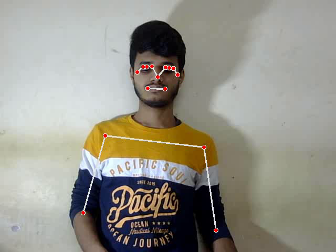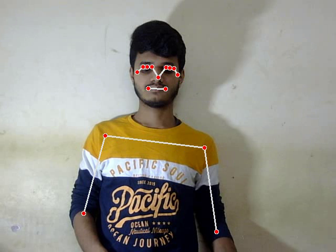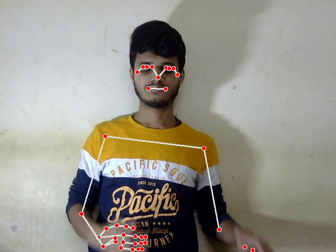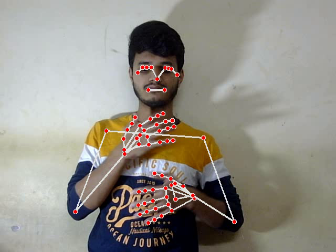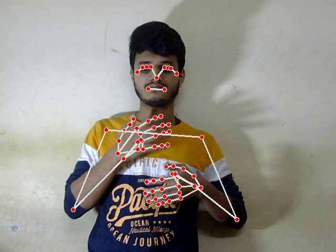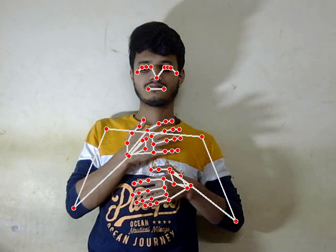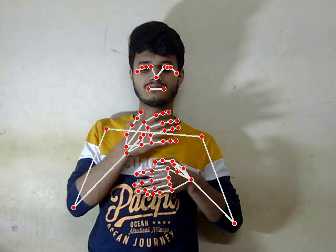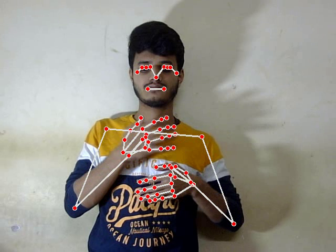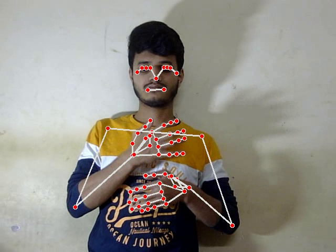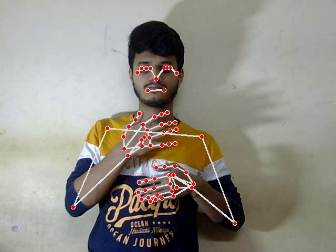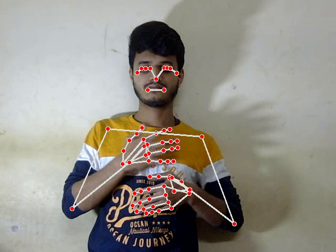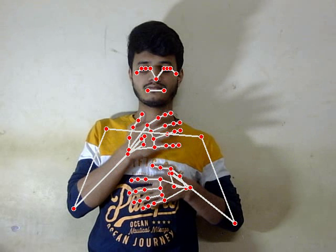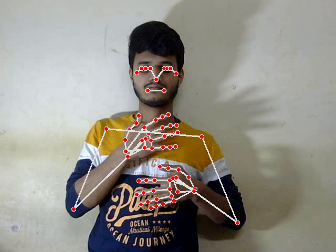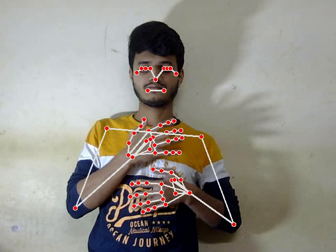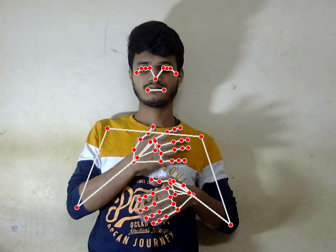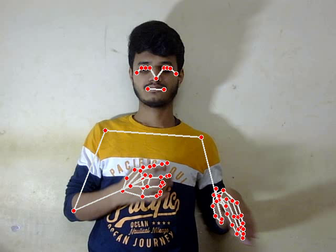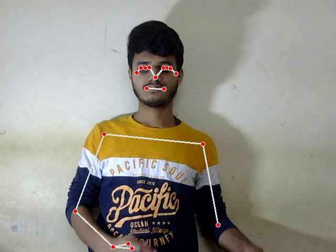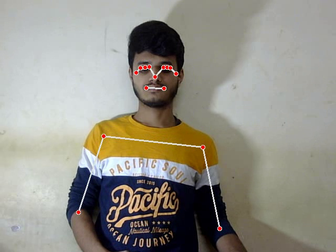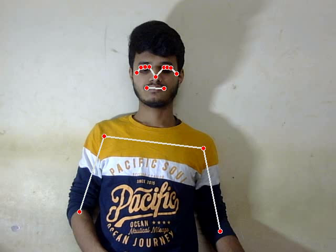happy